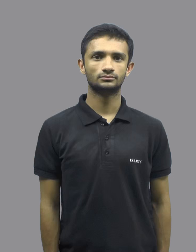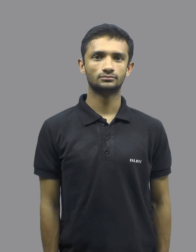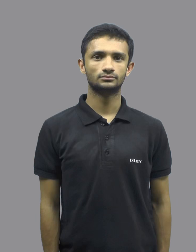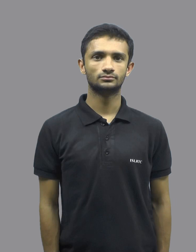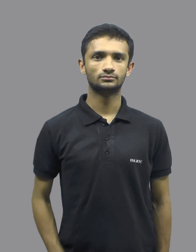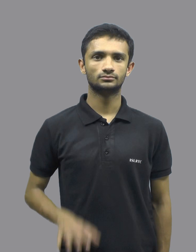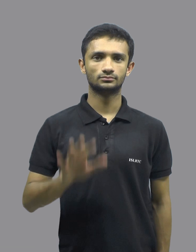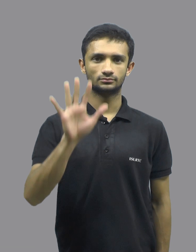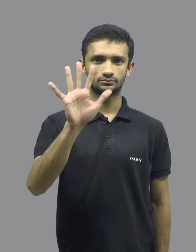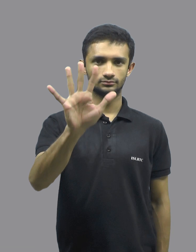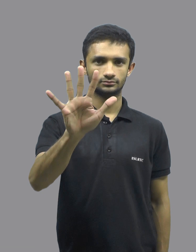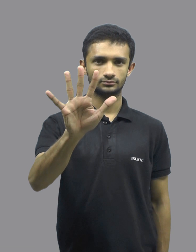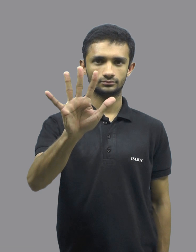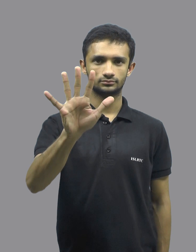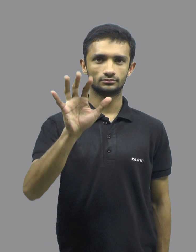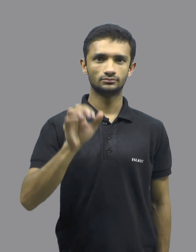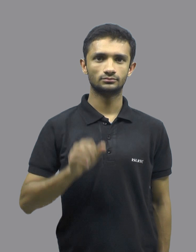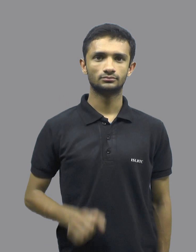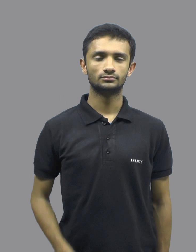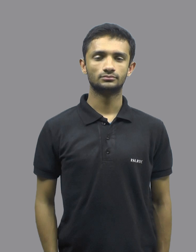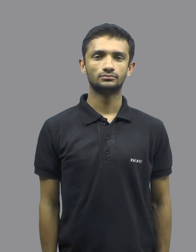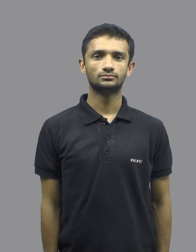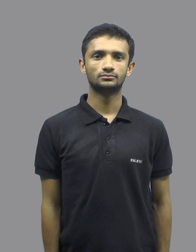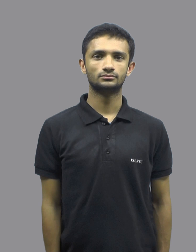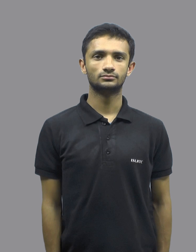5 Five